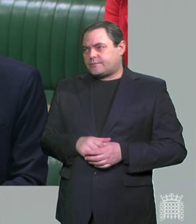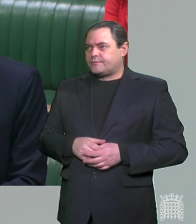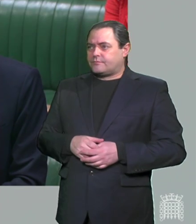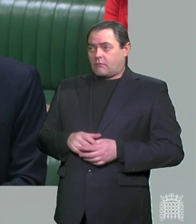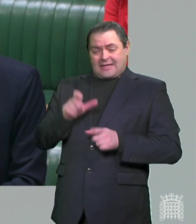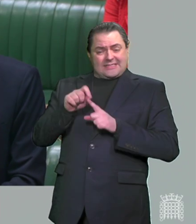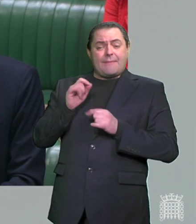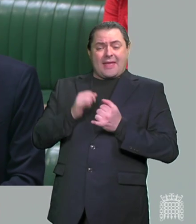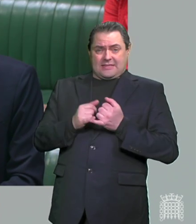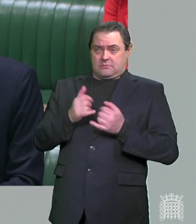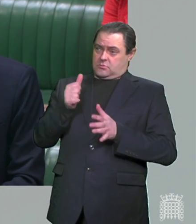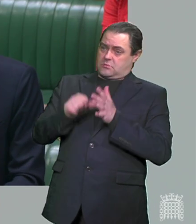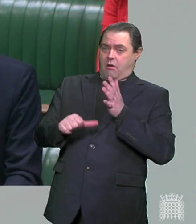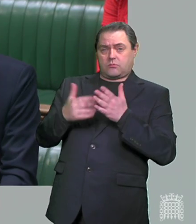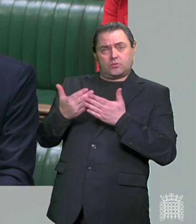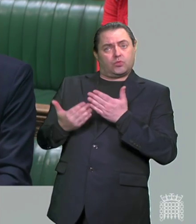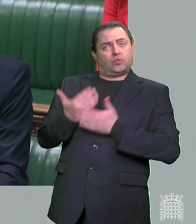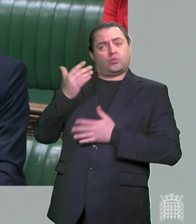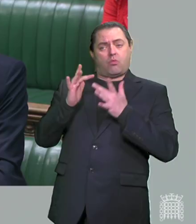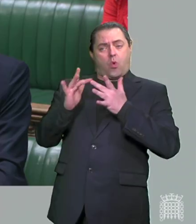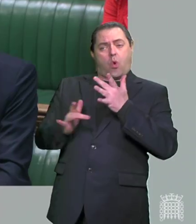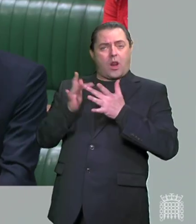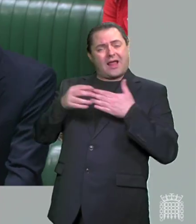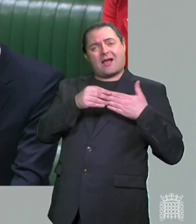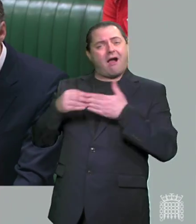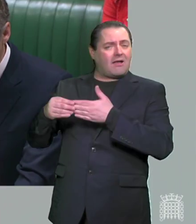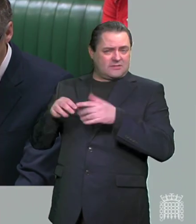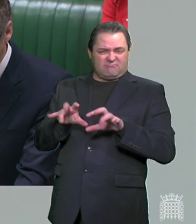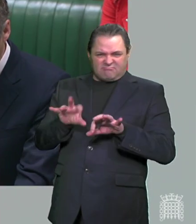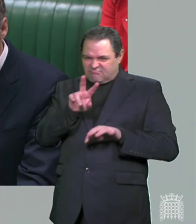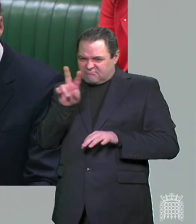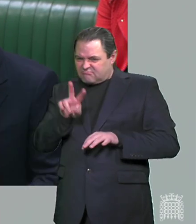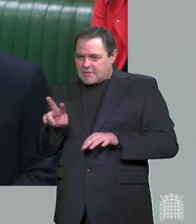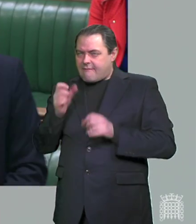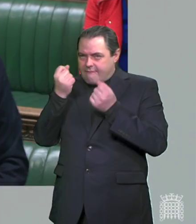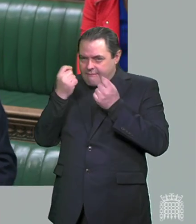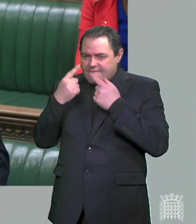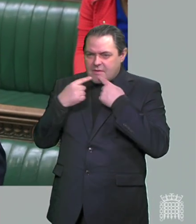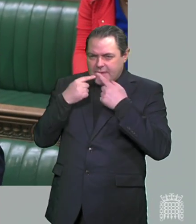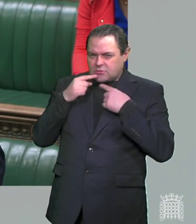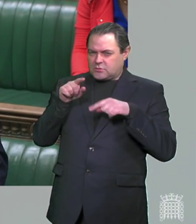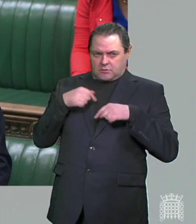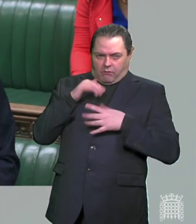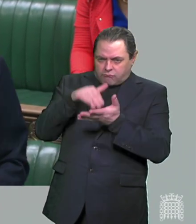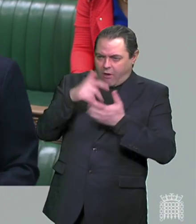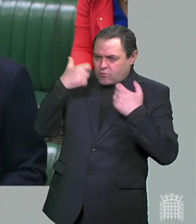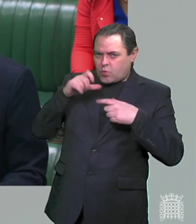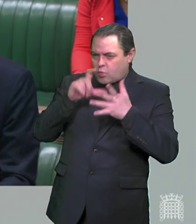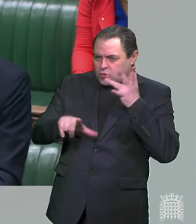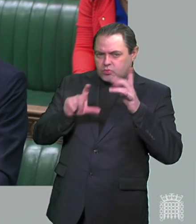The CPS has launched a new online guide for victims, ensuring that they have access to the necessary information.